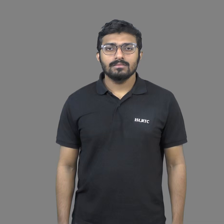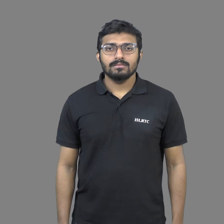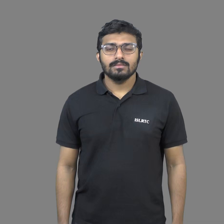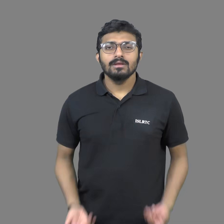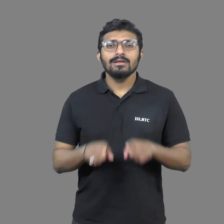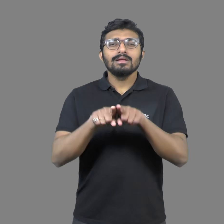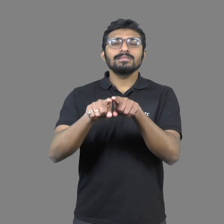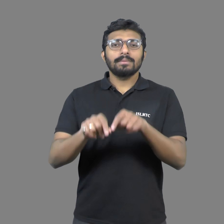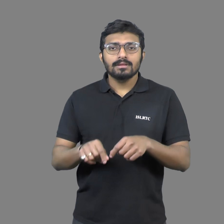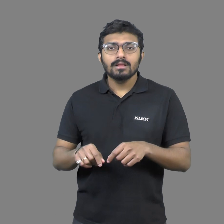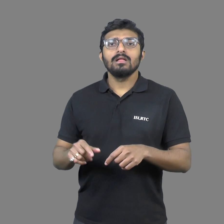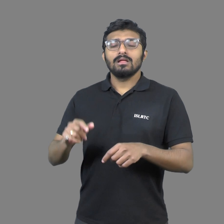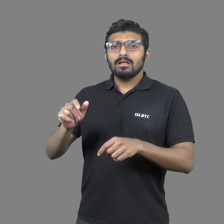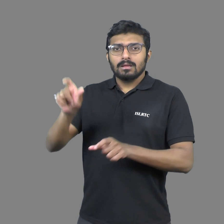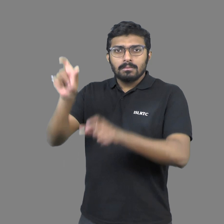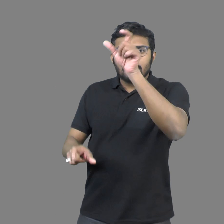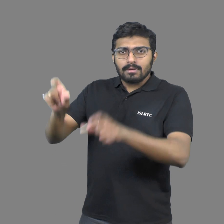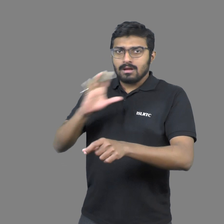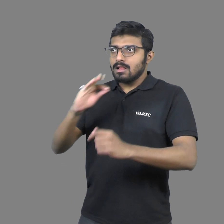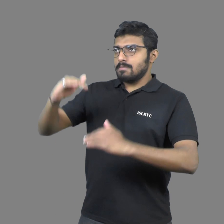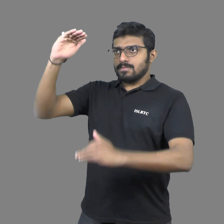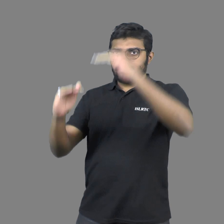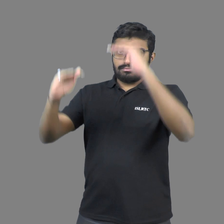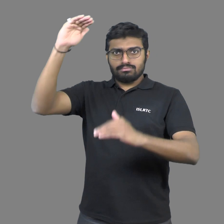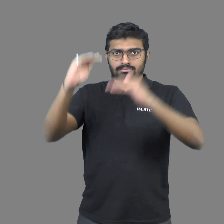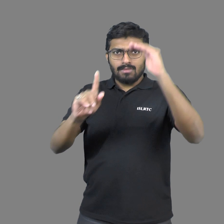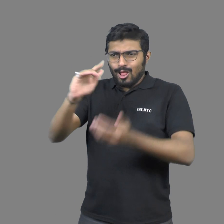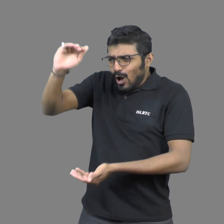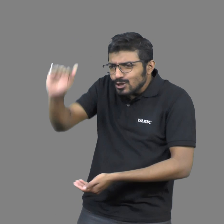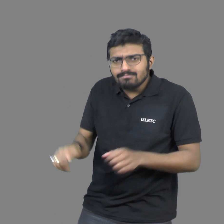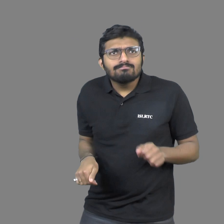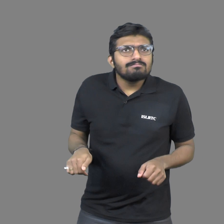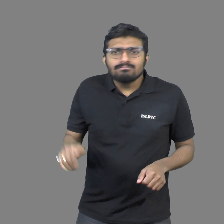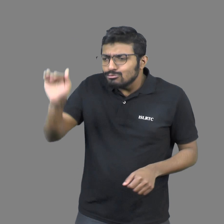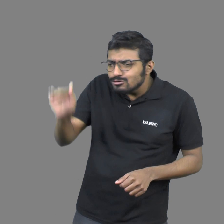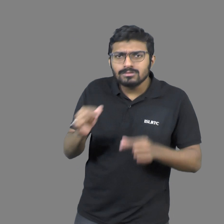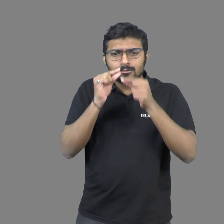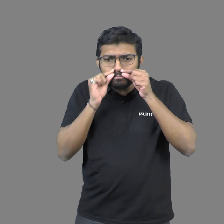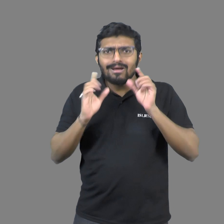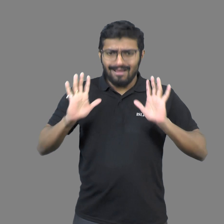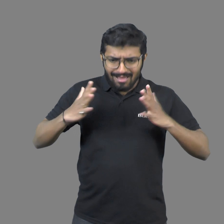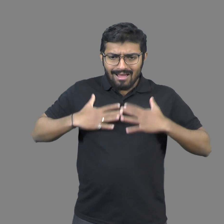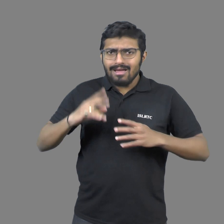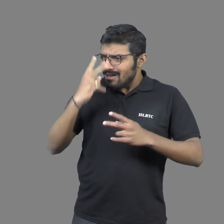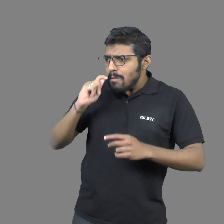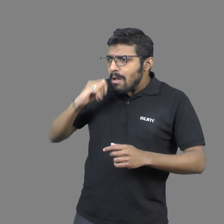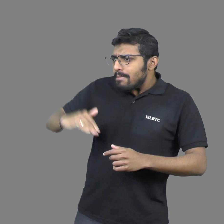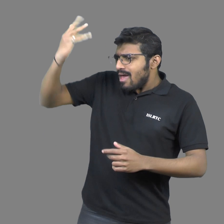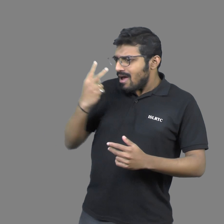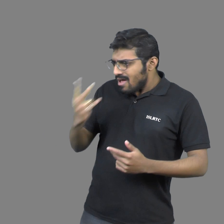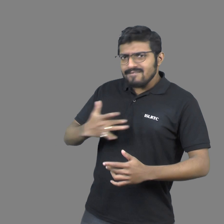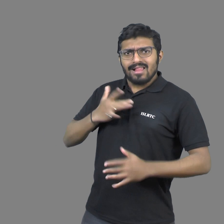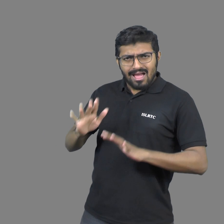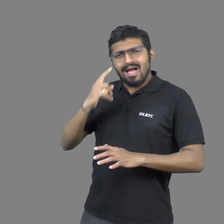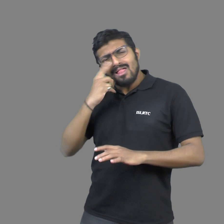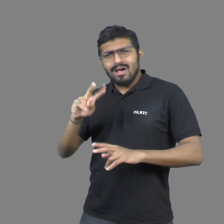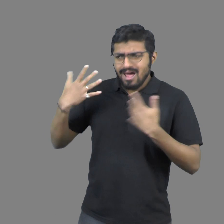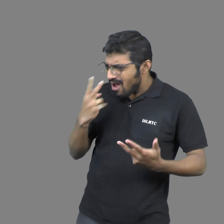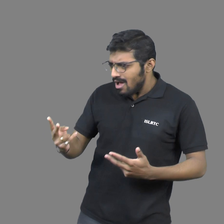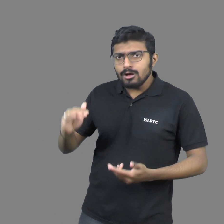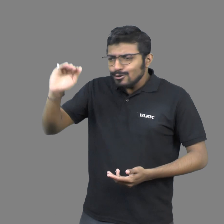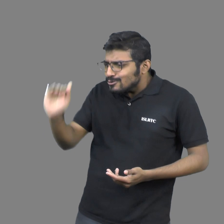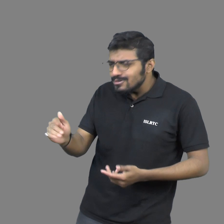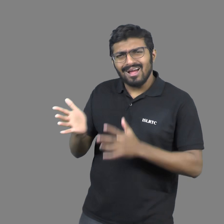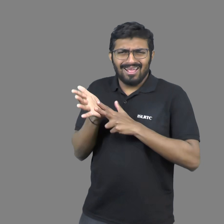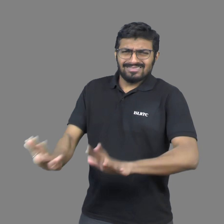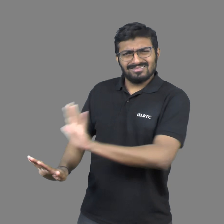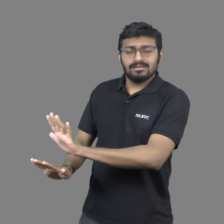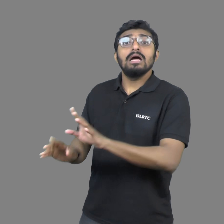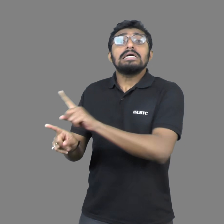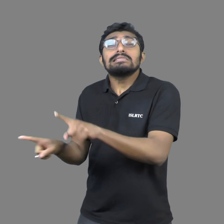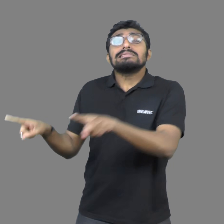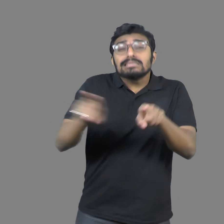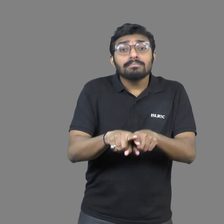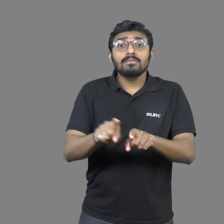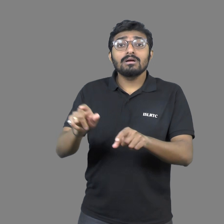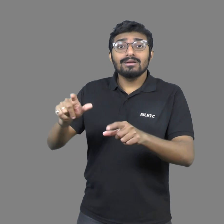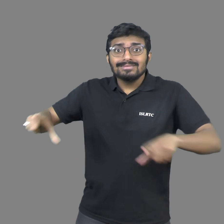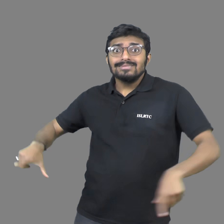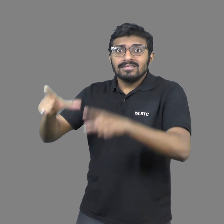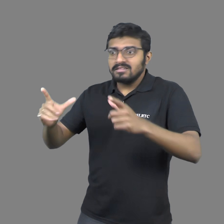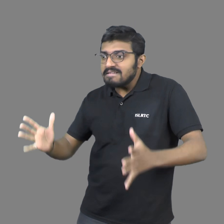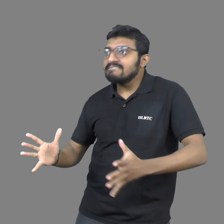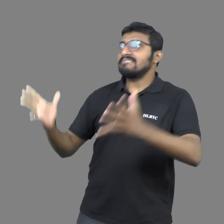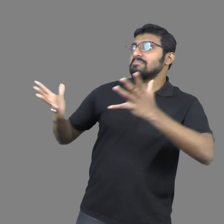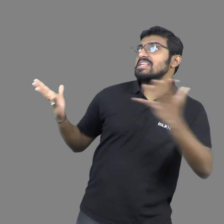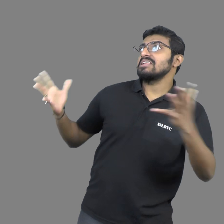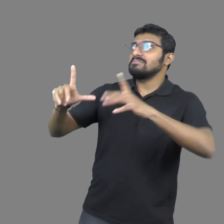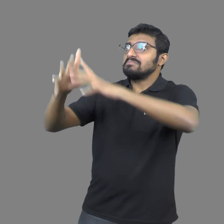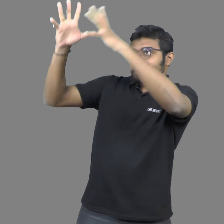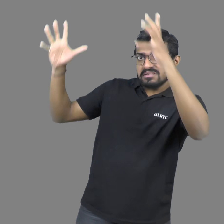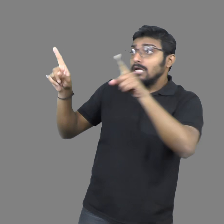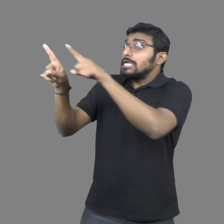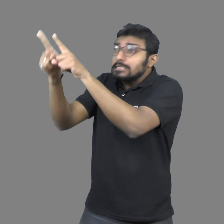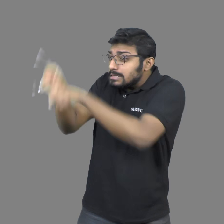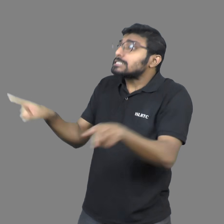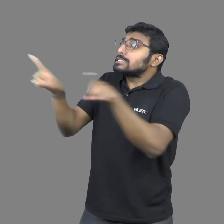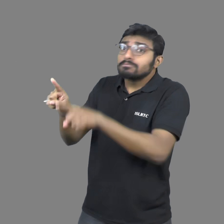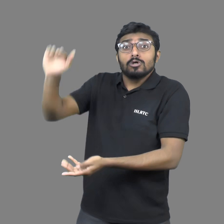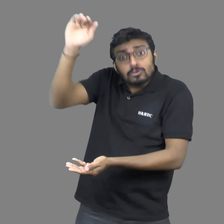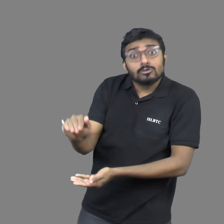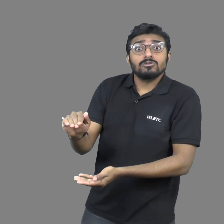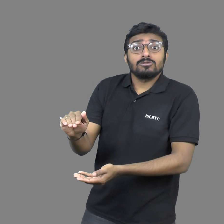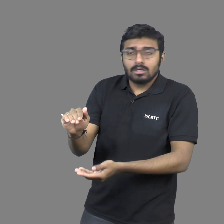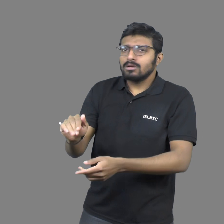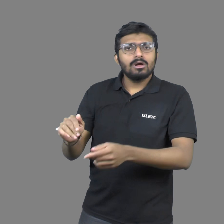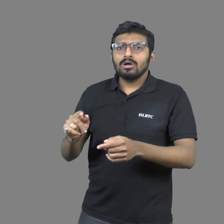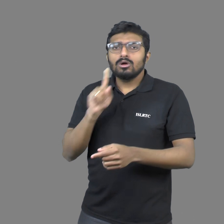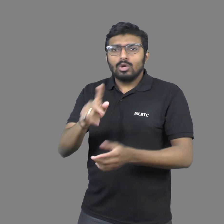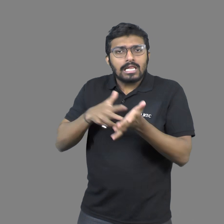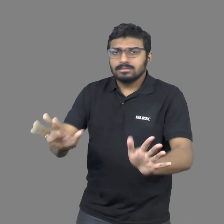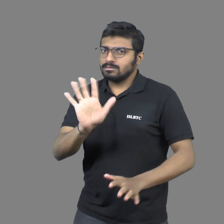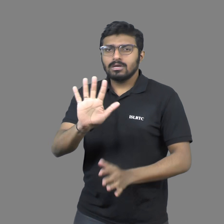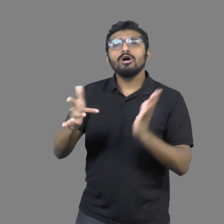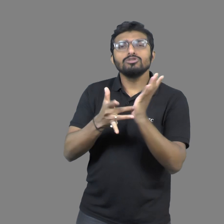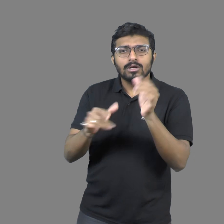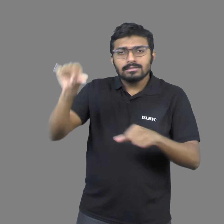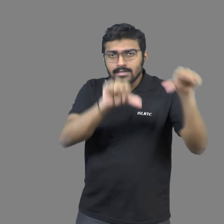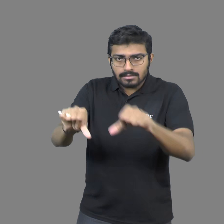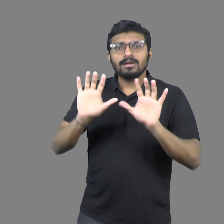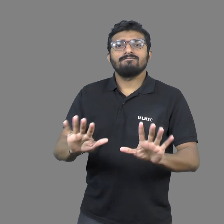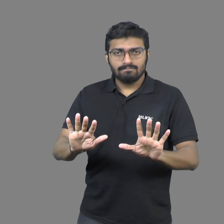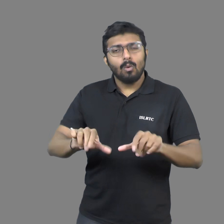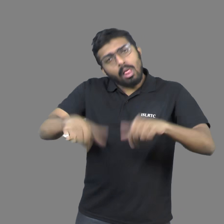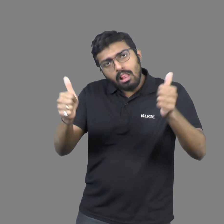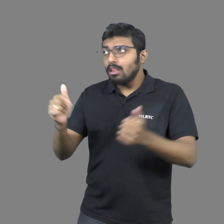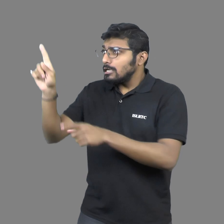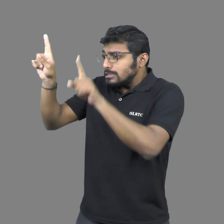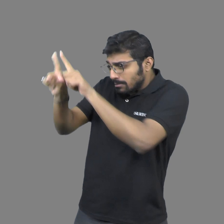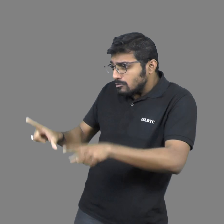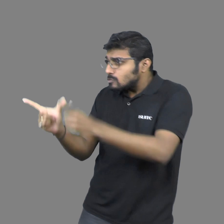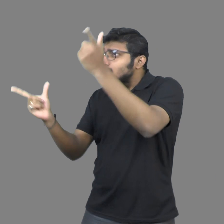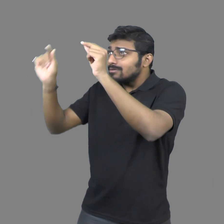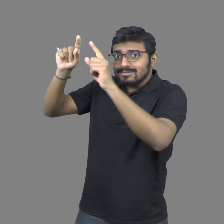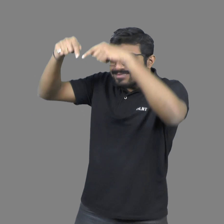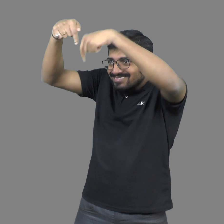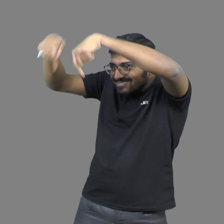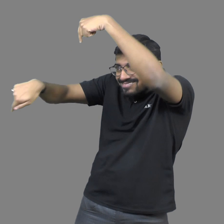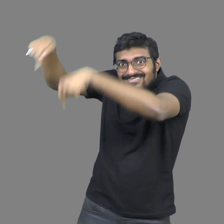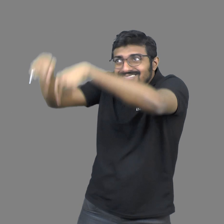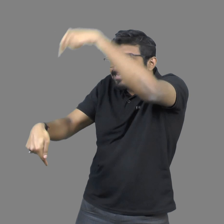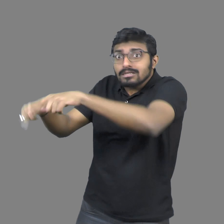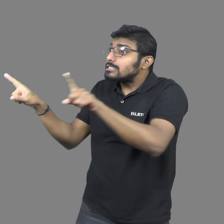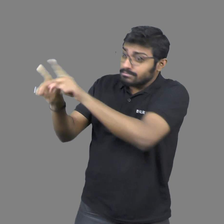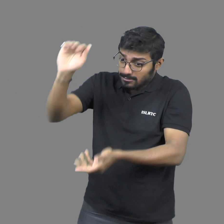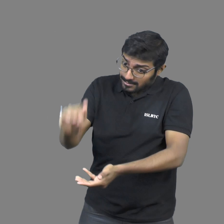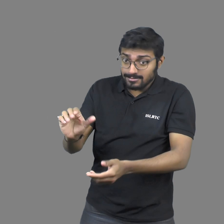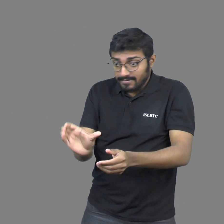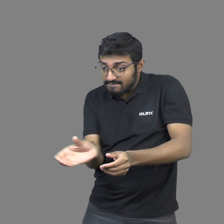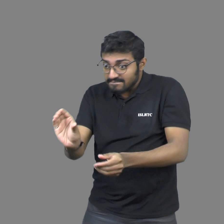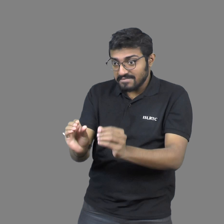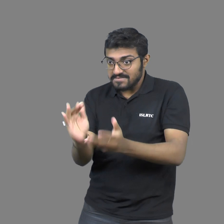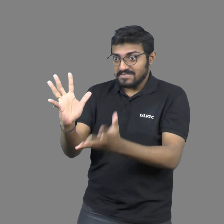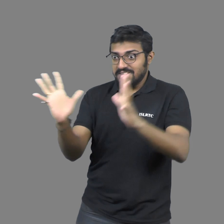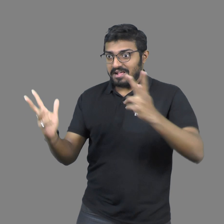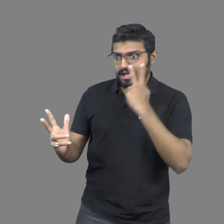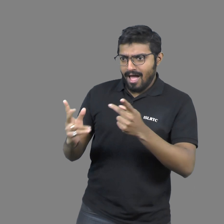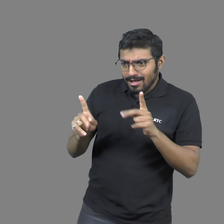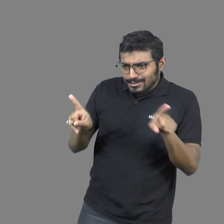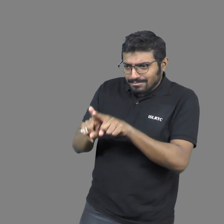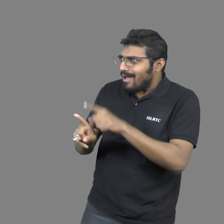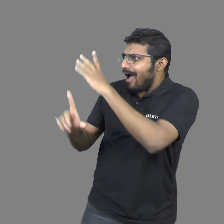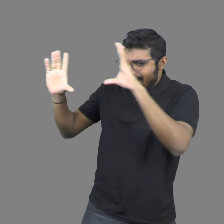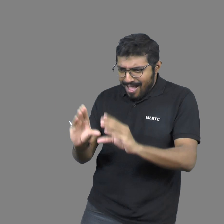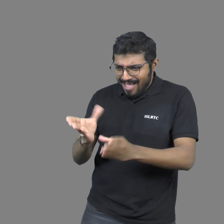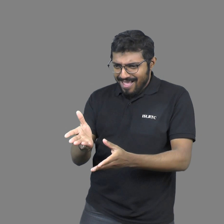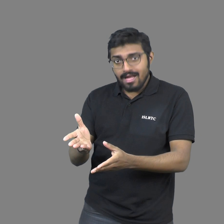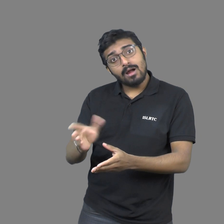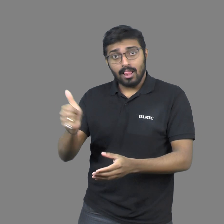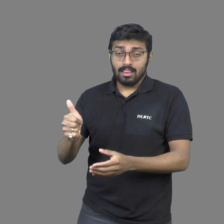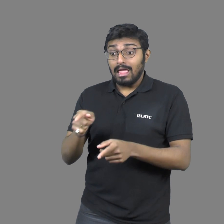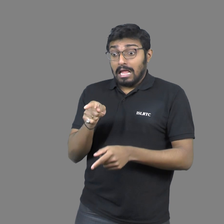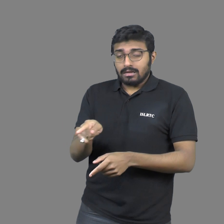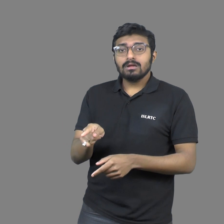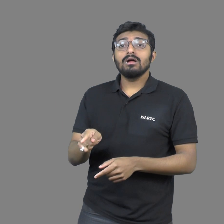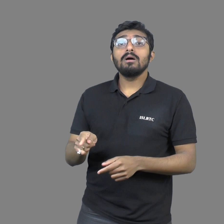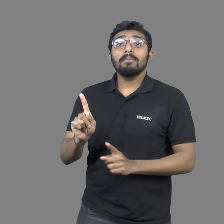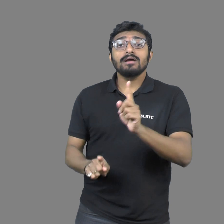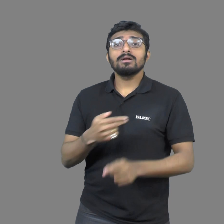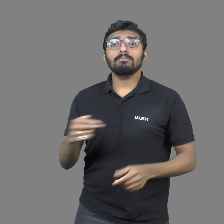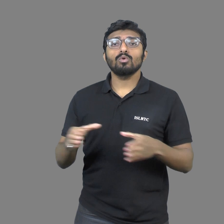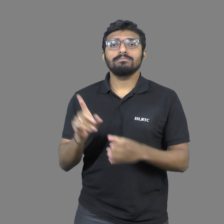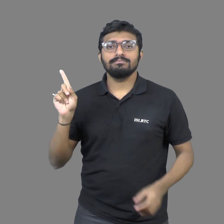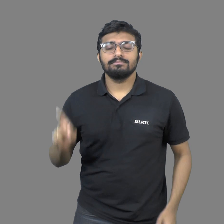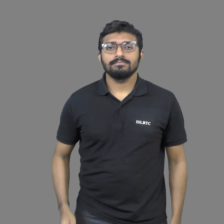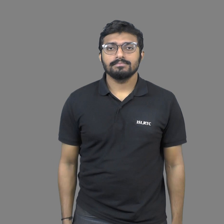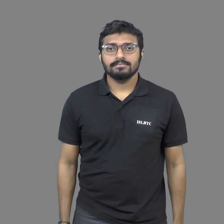Bonsai or Miniculture or Mini Garden